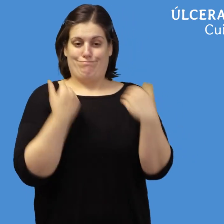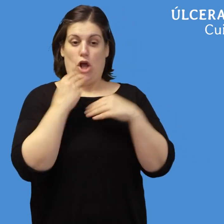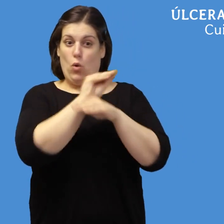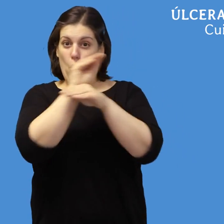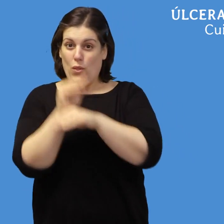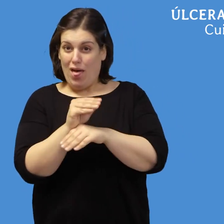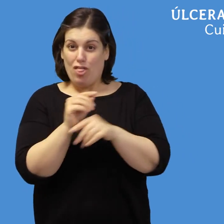cuidar